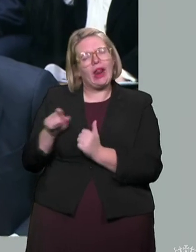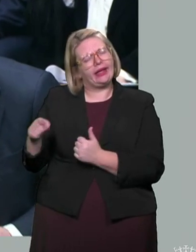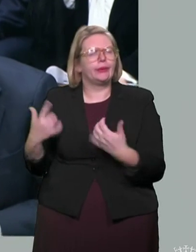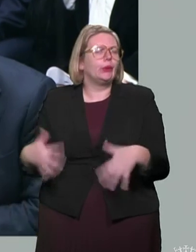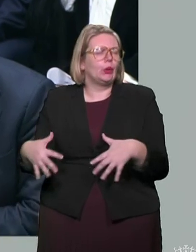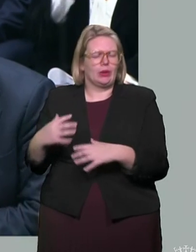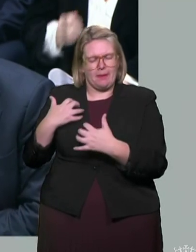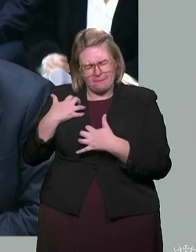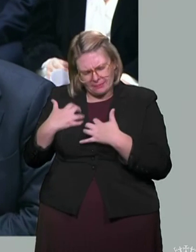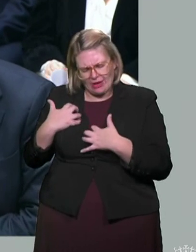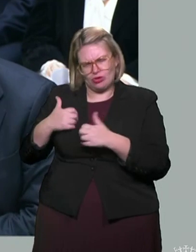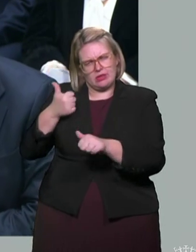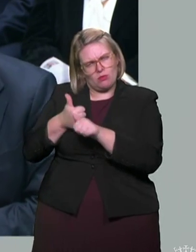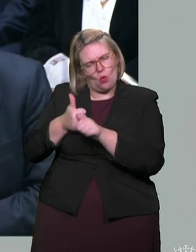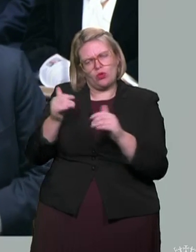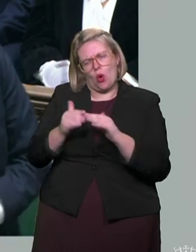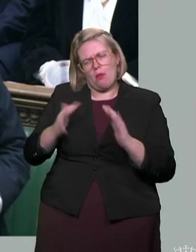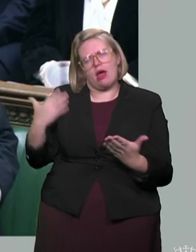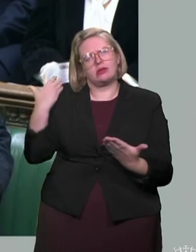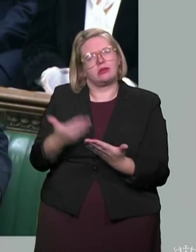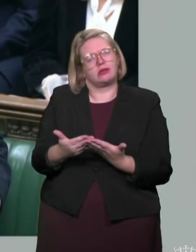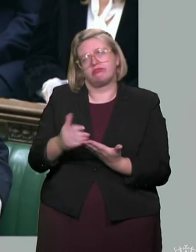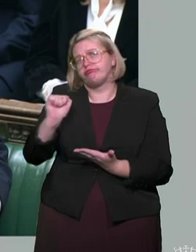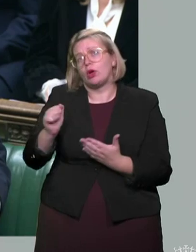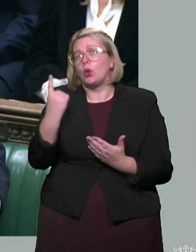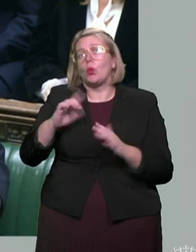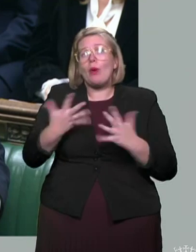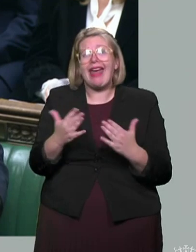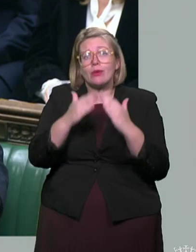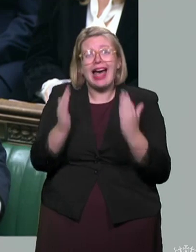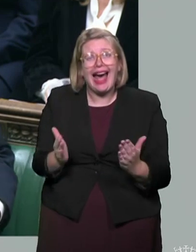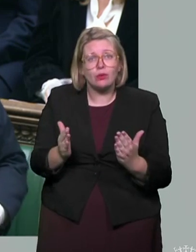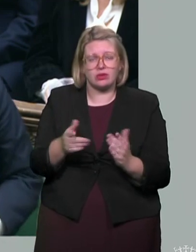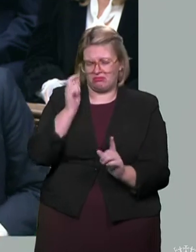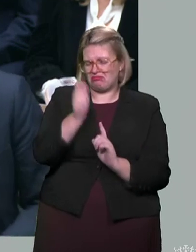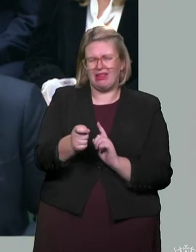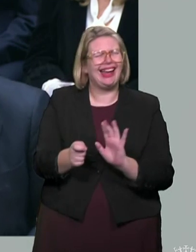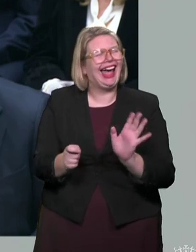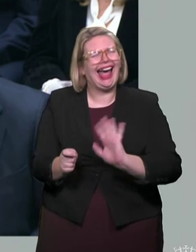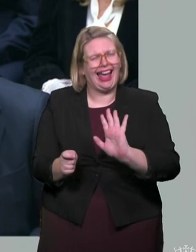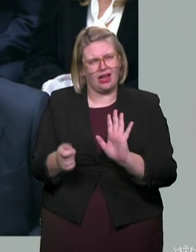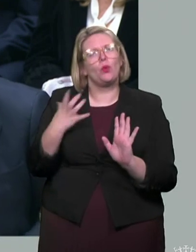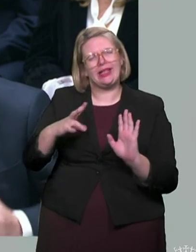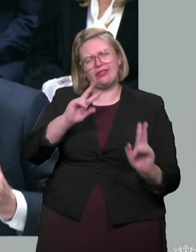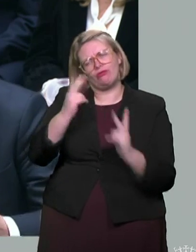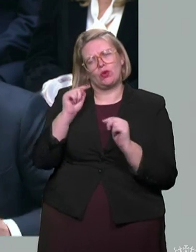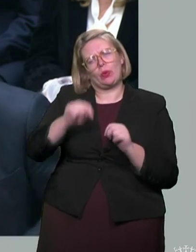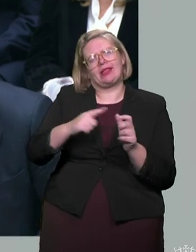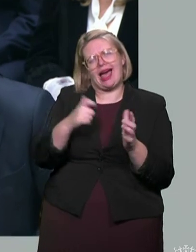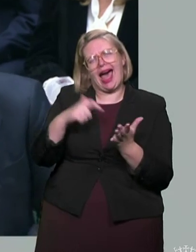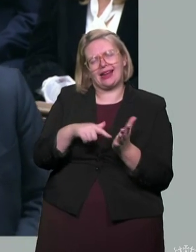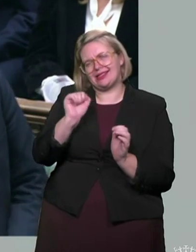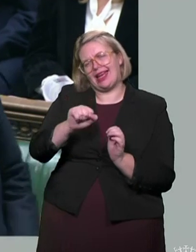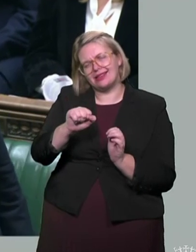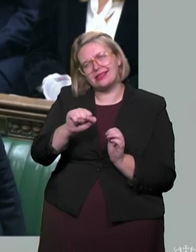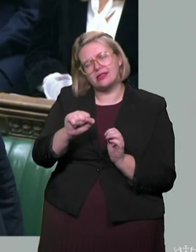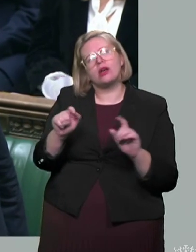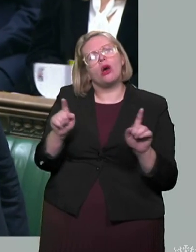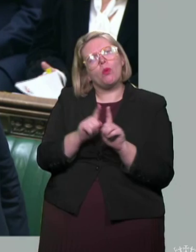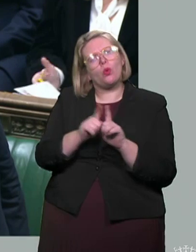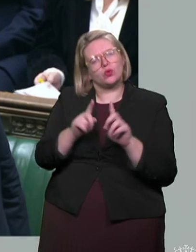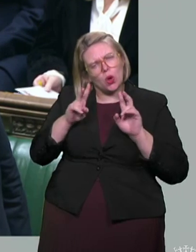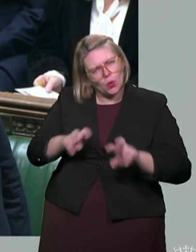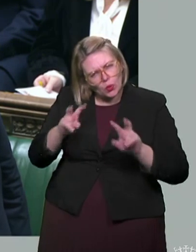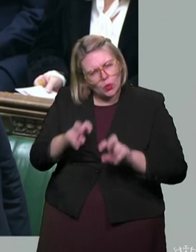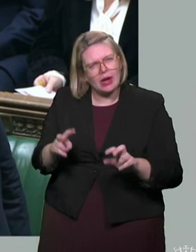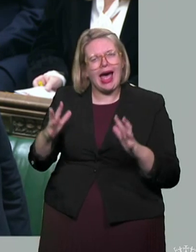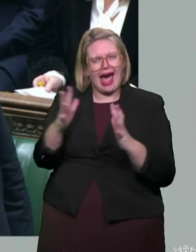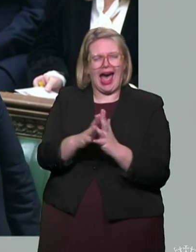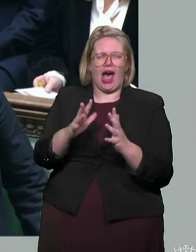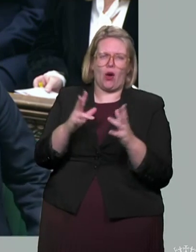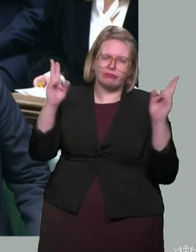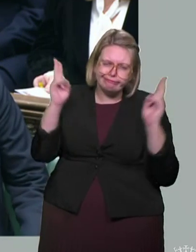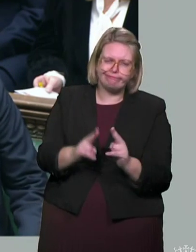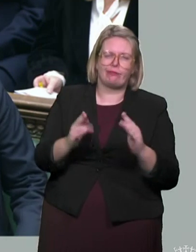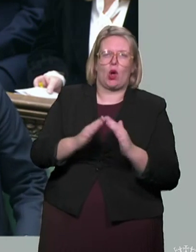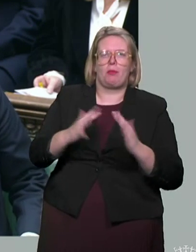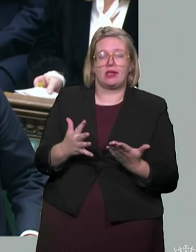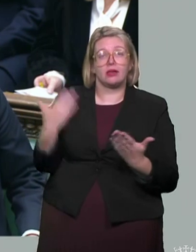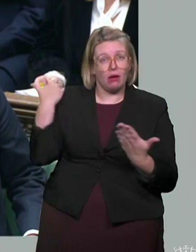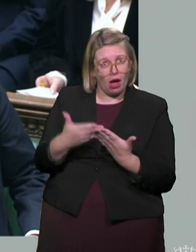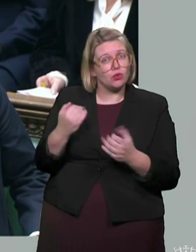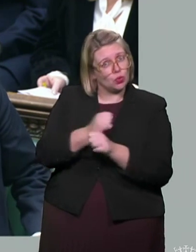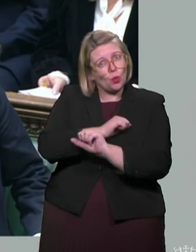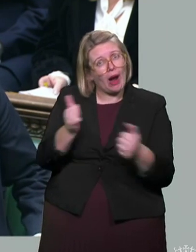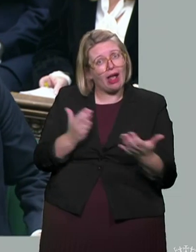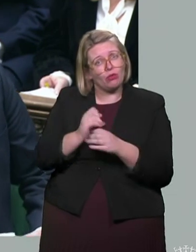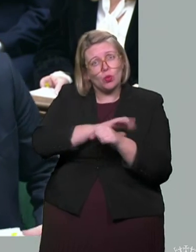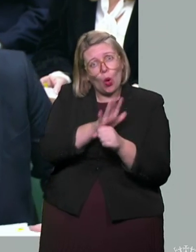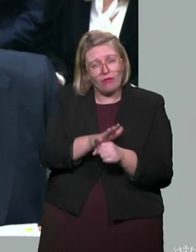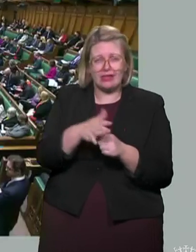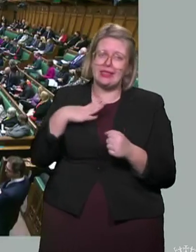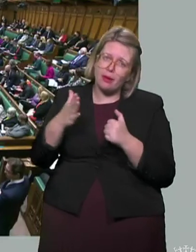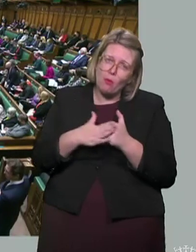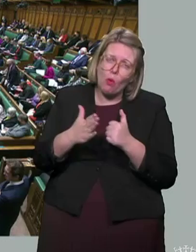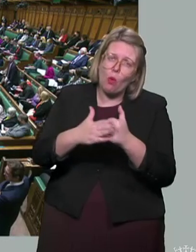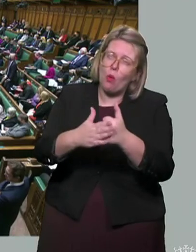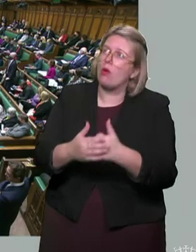No one should be criminalised simply for having nowhere to live, and I think the time has come to reconsider the Vagrancy Act—and also to redouble our efforts to fight homelessness, as I think we have done successfully over the pandemic but must continue to do.